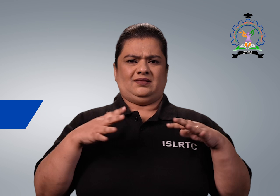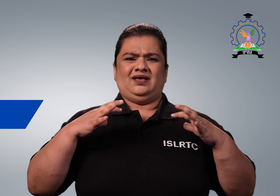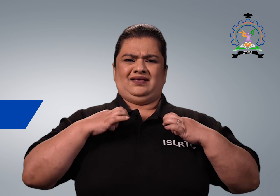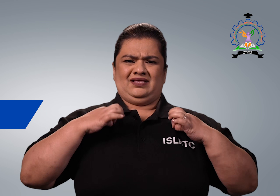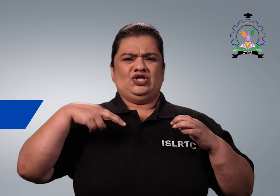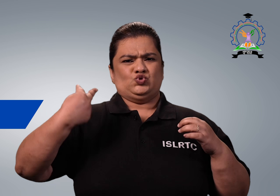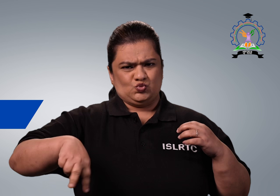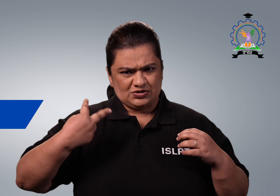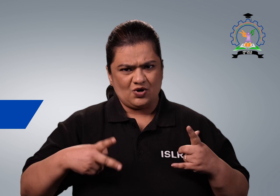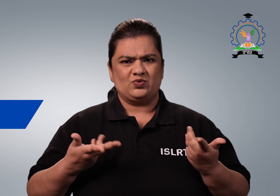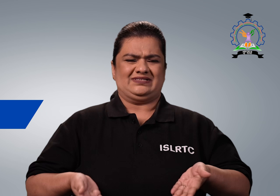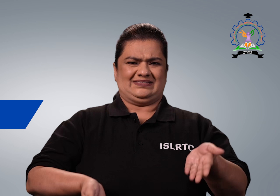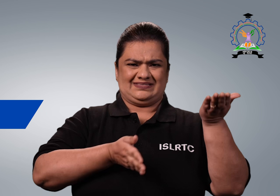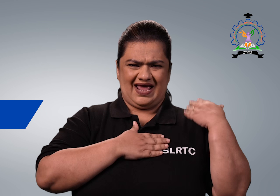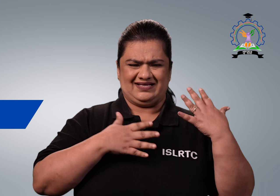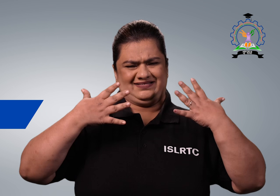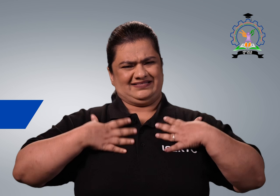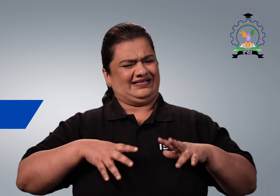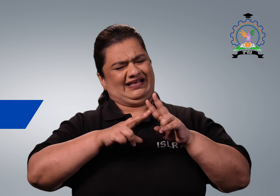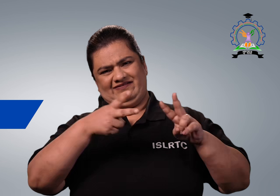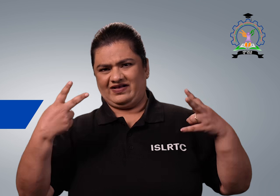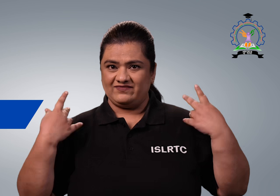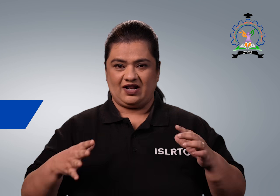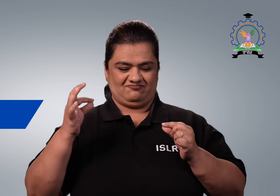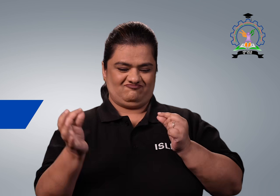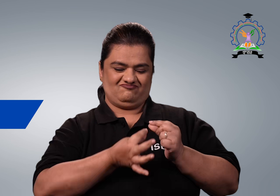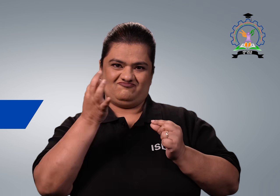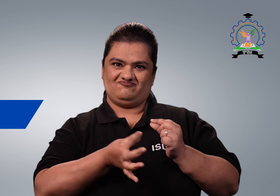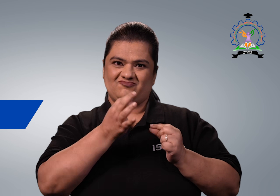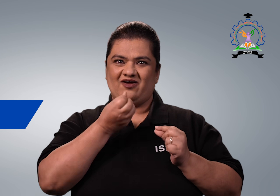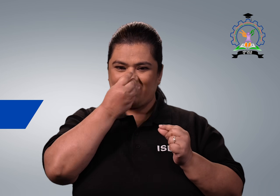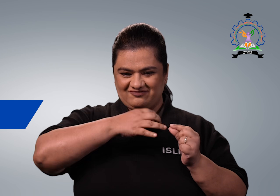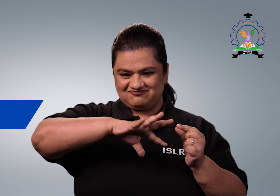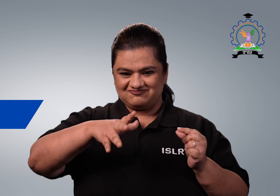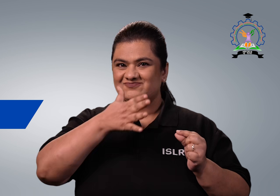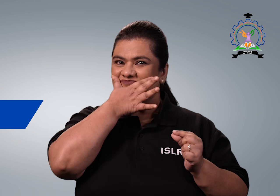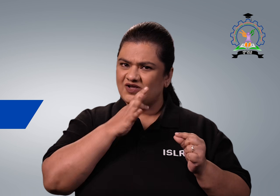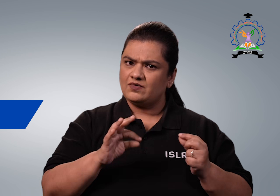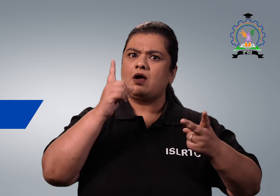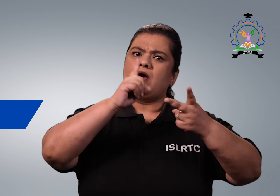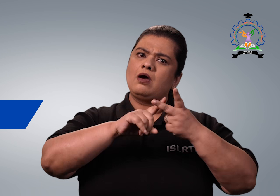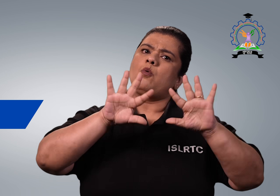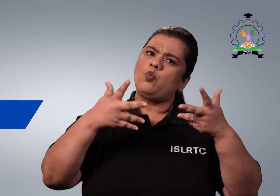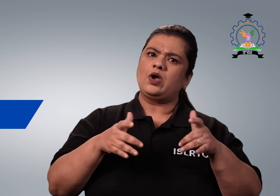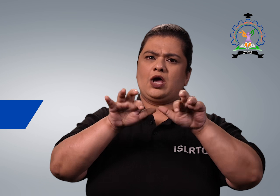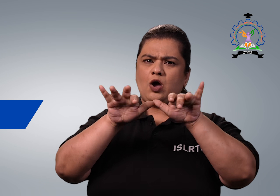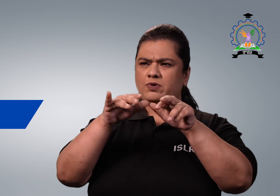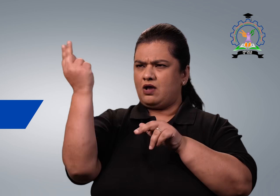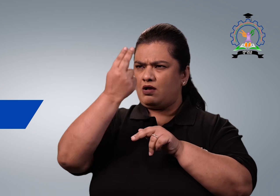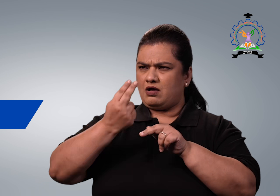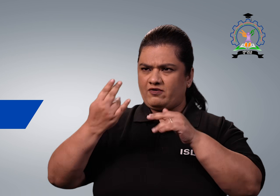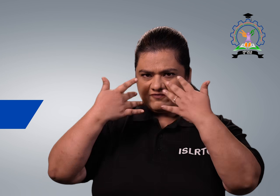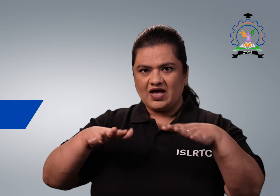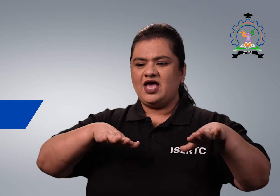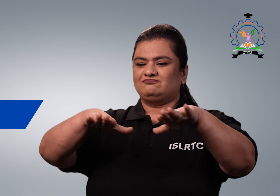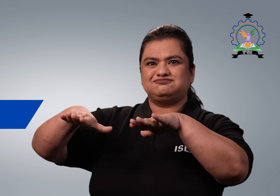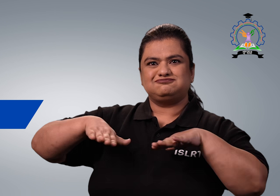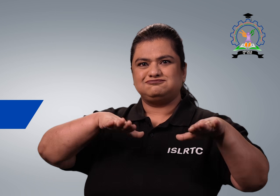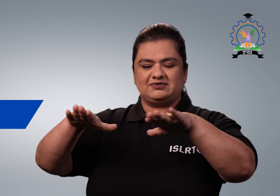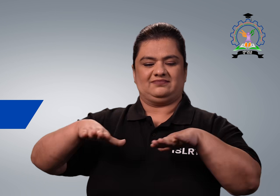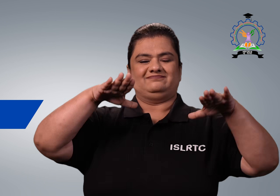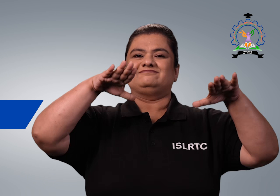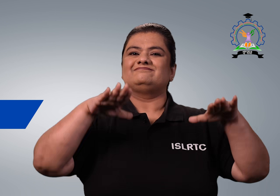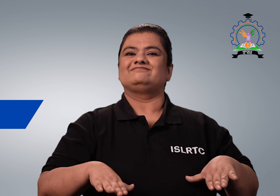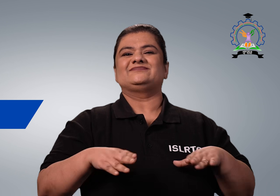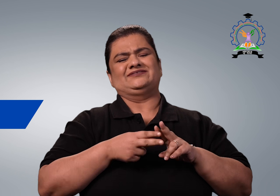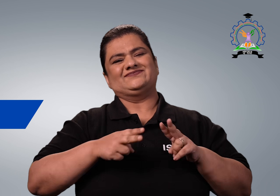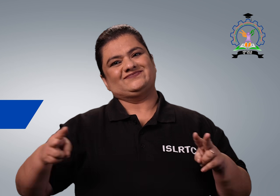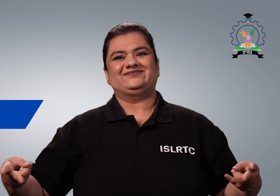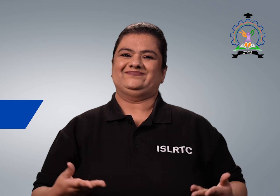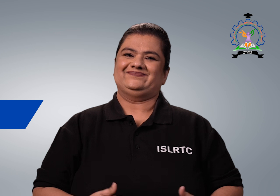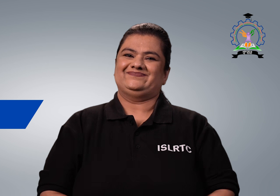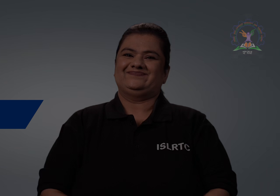It is an art of decorating a salwar suit or saree with floral etc designs using a needle and thread or using a machine to automate the stitching process.